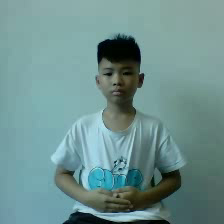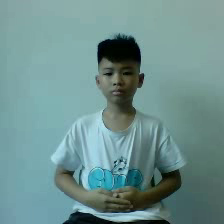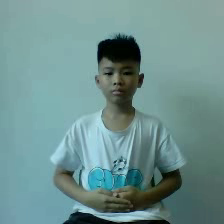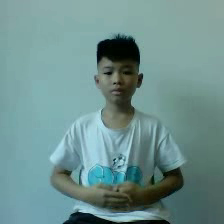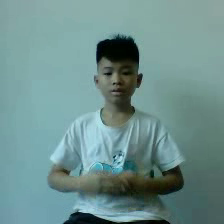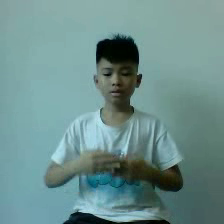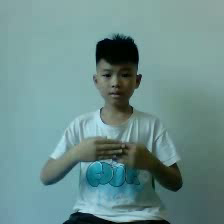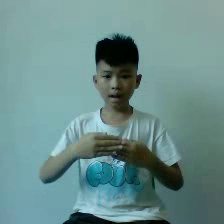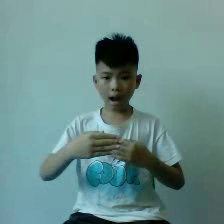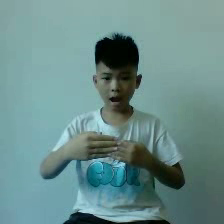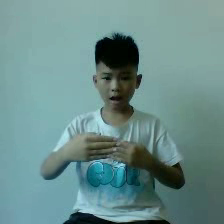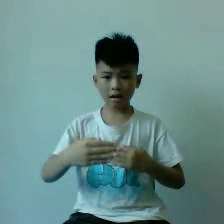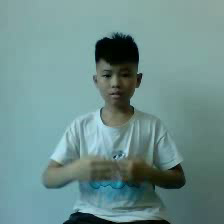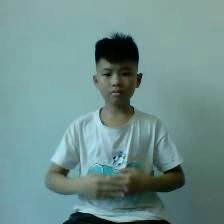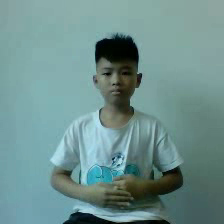Xa